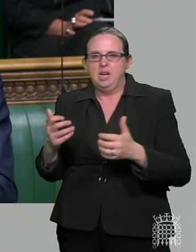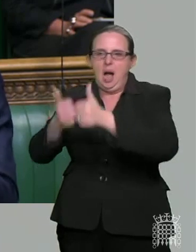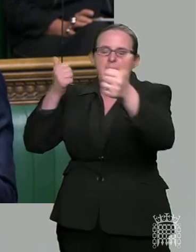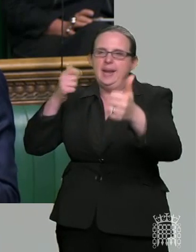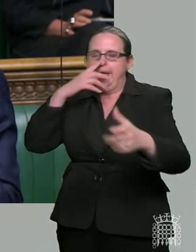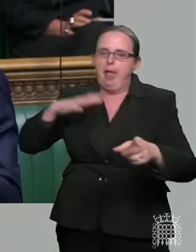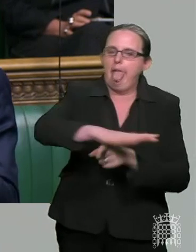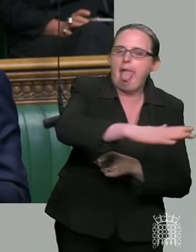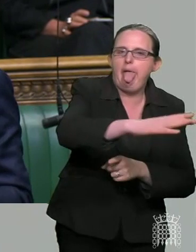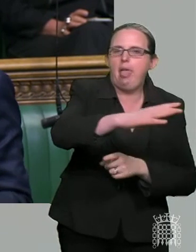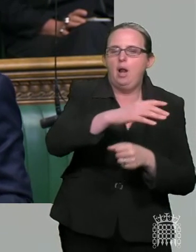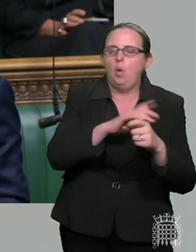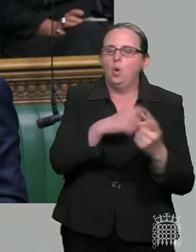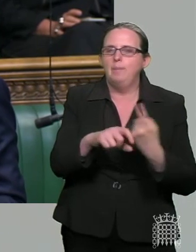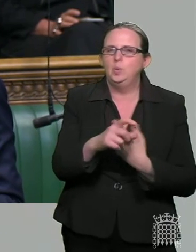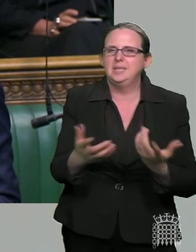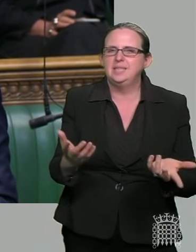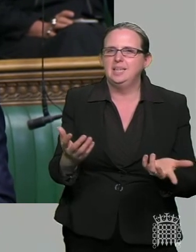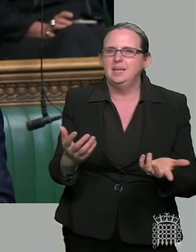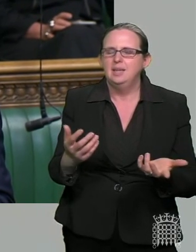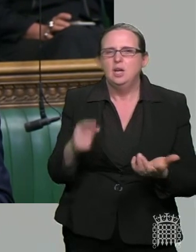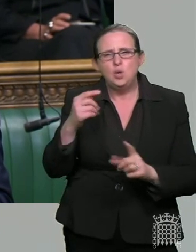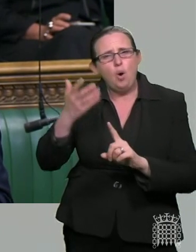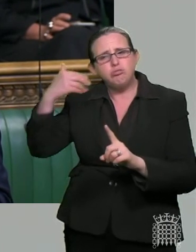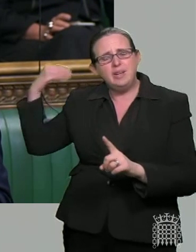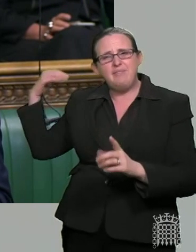The reforms will mean, in the words of his immediate predecessor as Prime Minister,